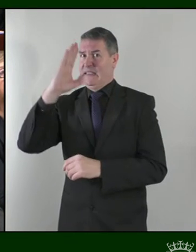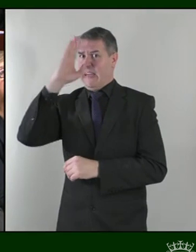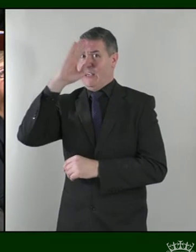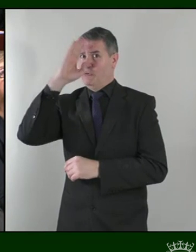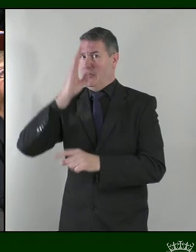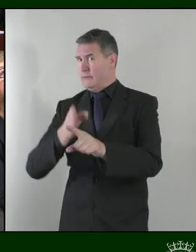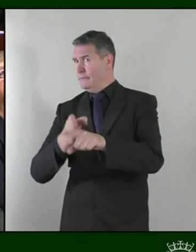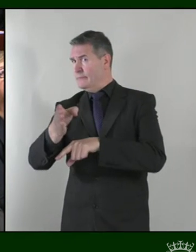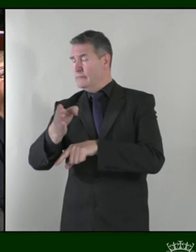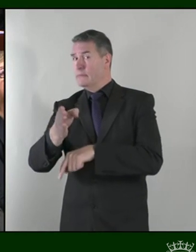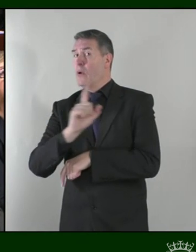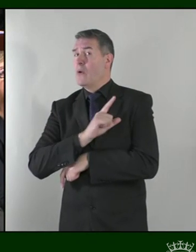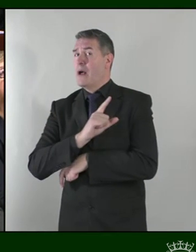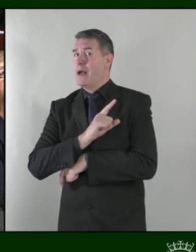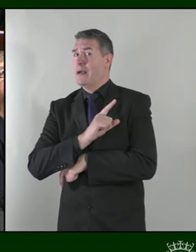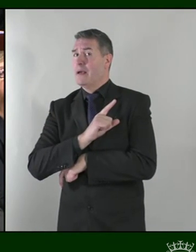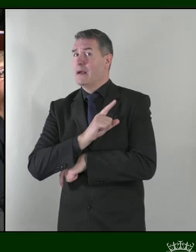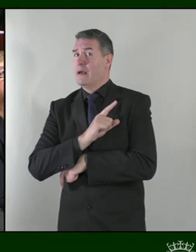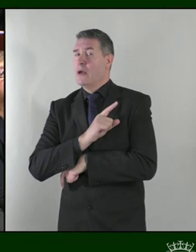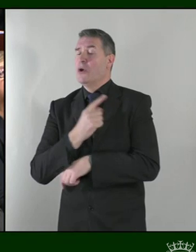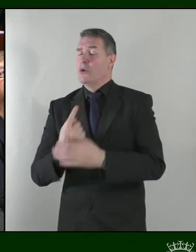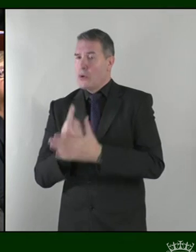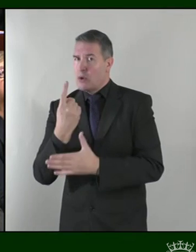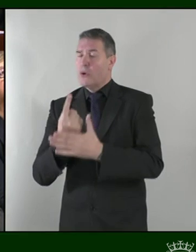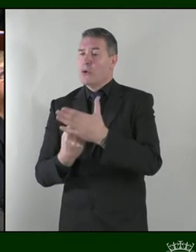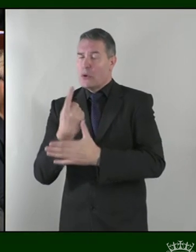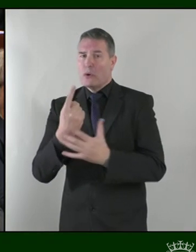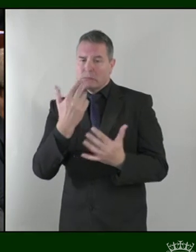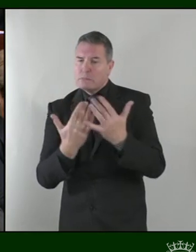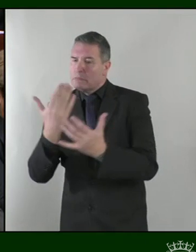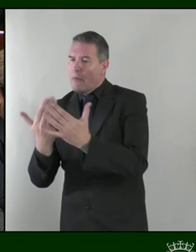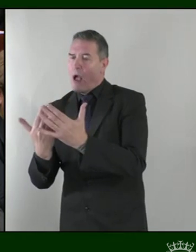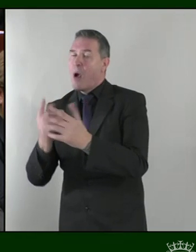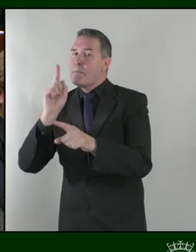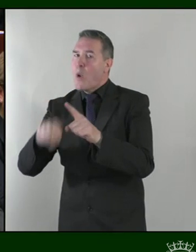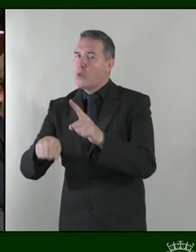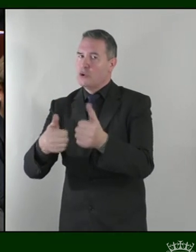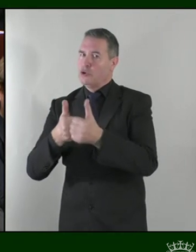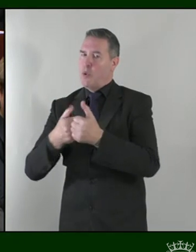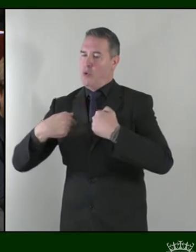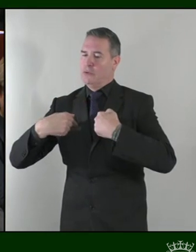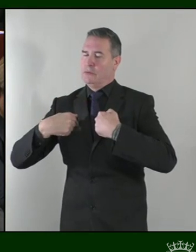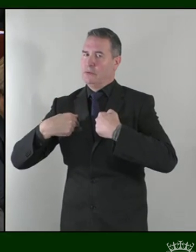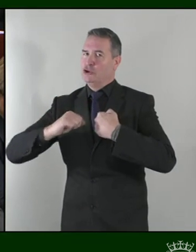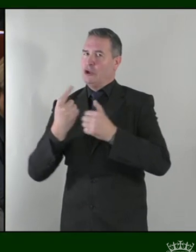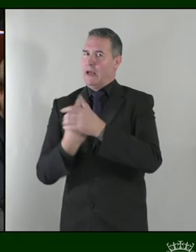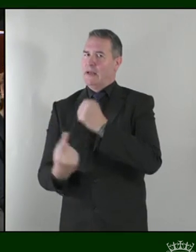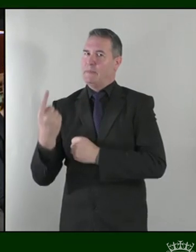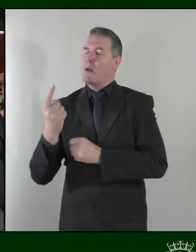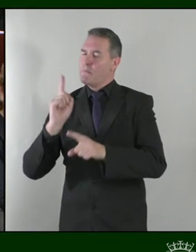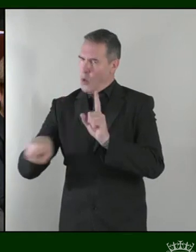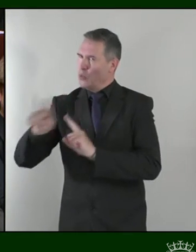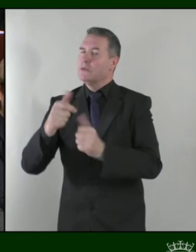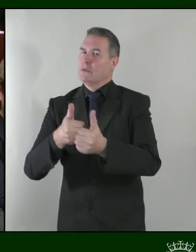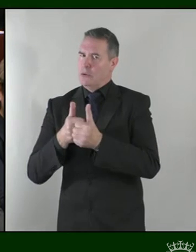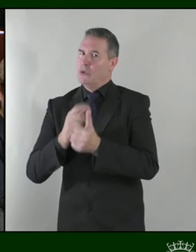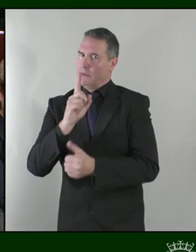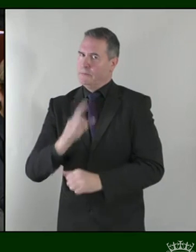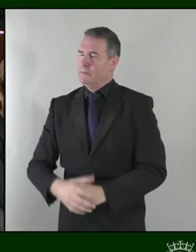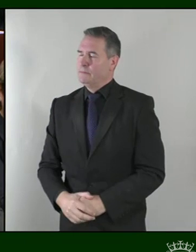Is it any wonder that poll after poll shows majority support for Scottish independence?